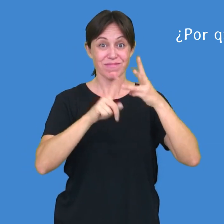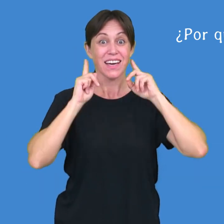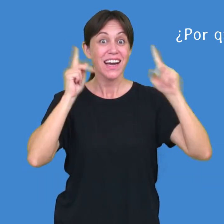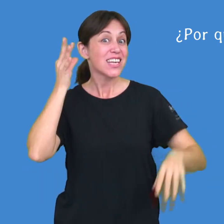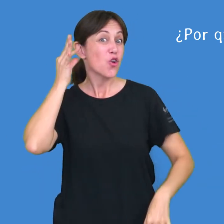caso